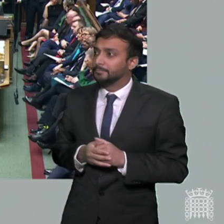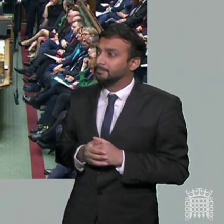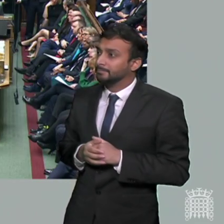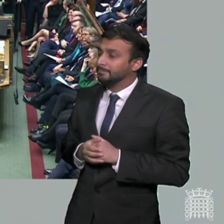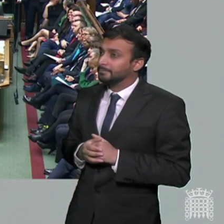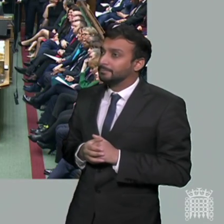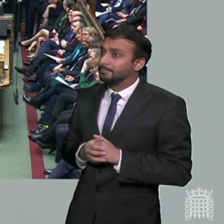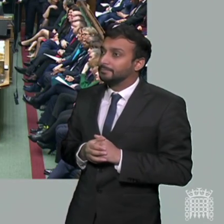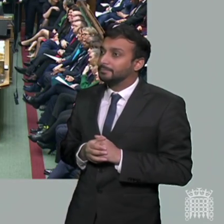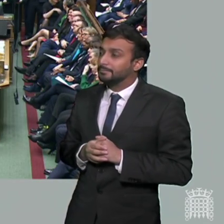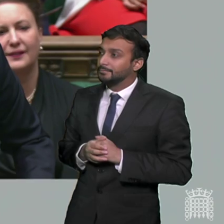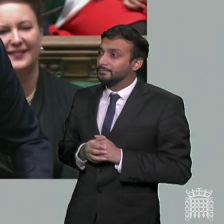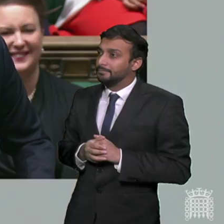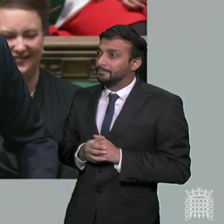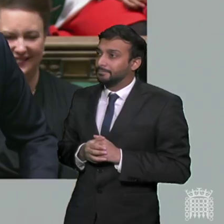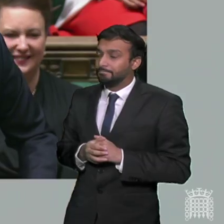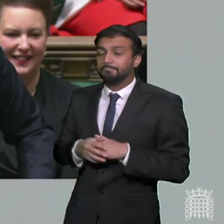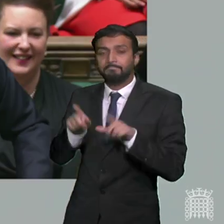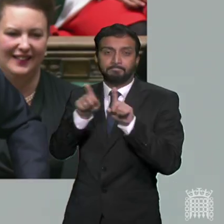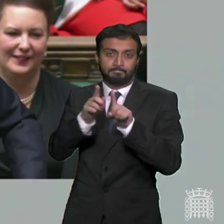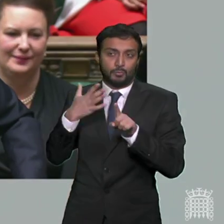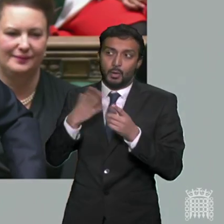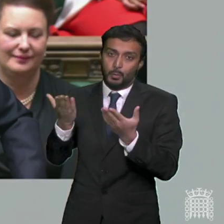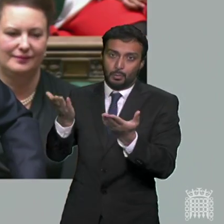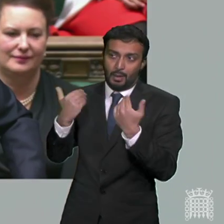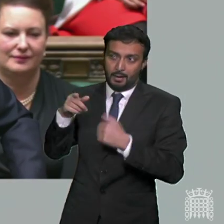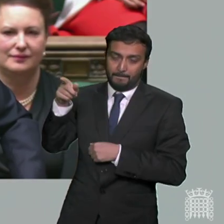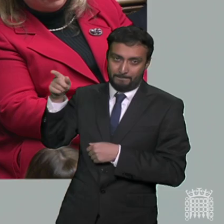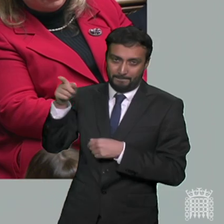Let me start by also welcoming the honourable Member for City of Chester to her place.